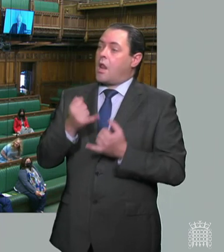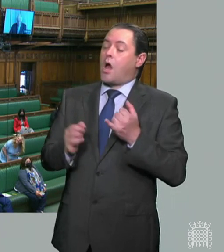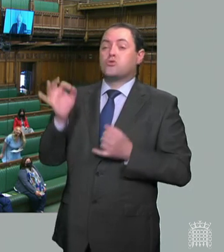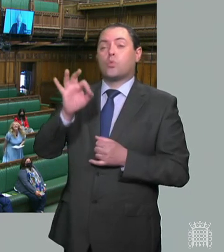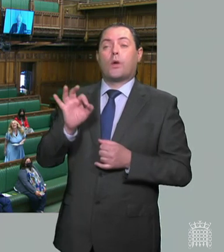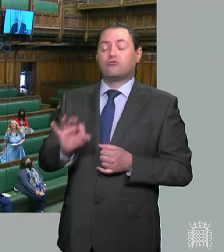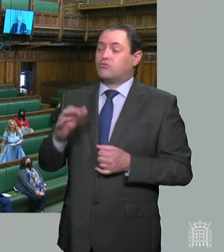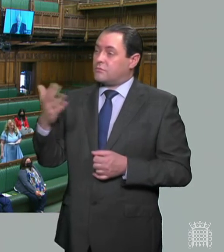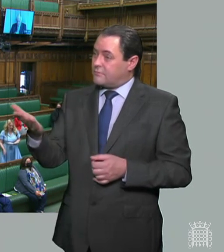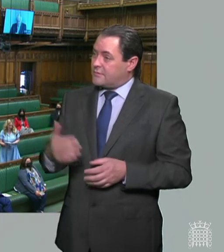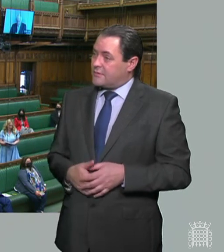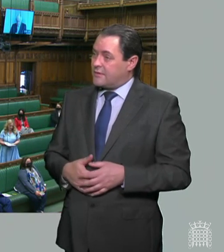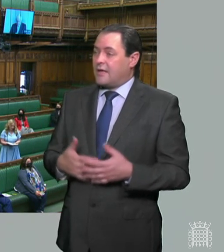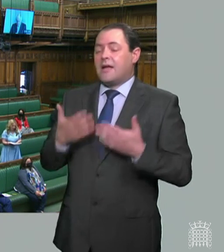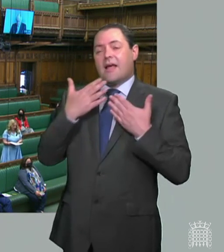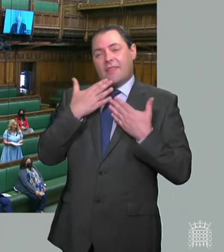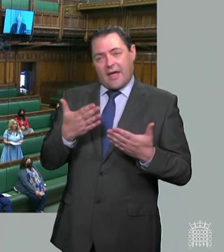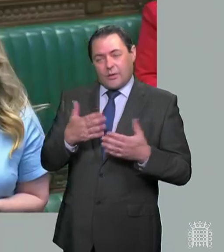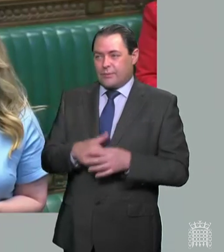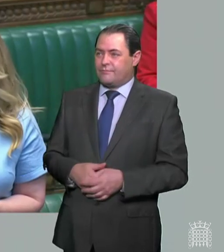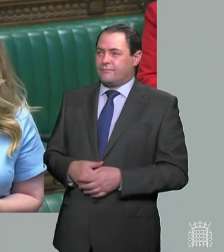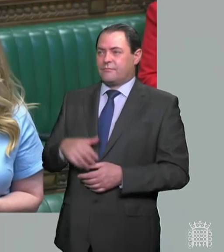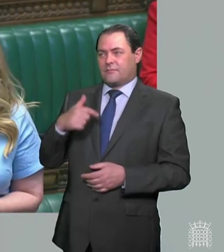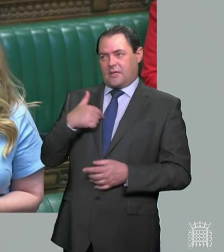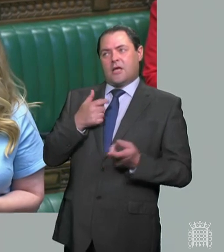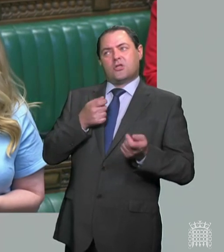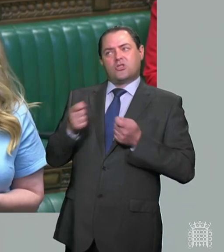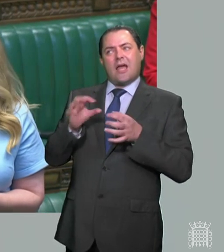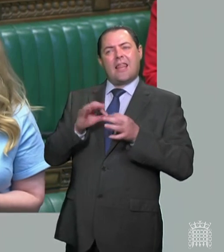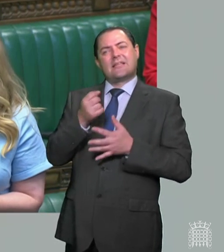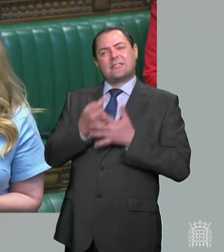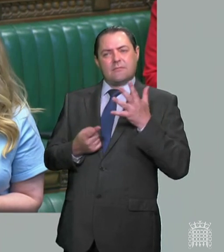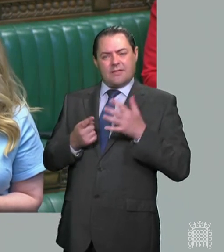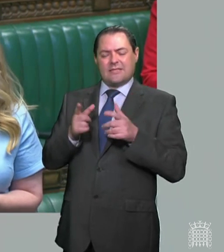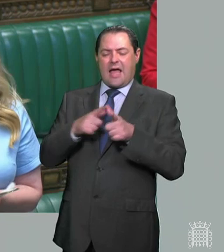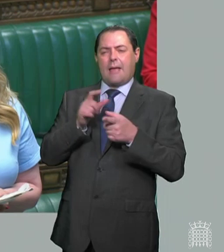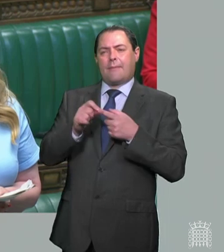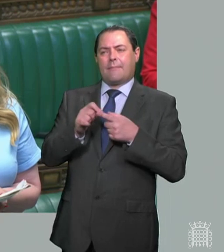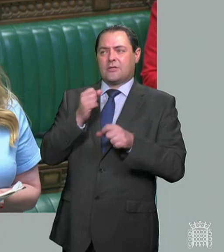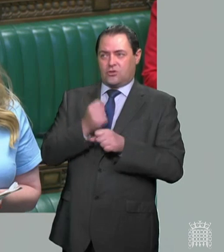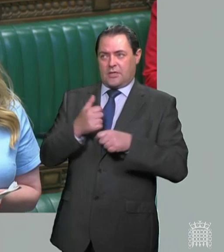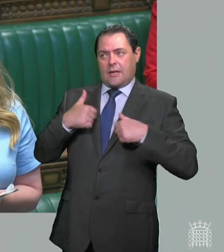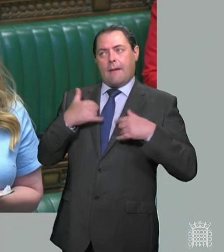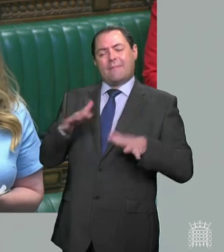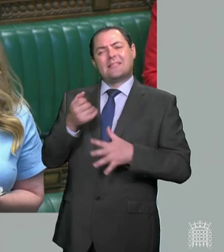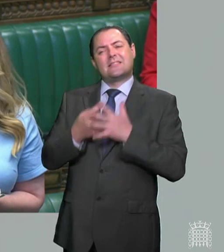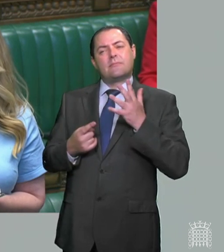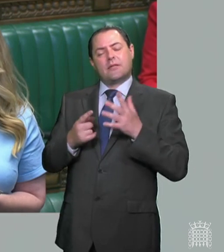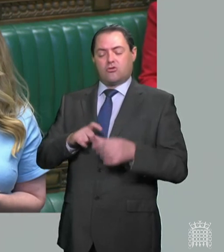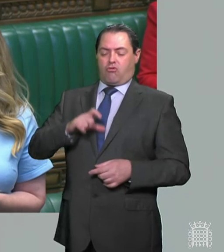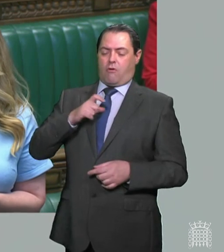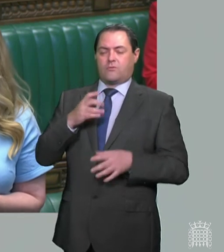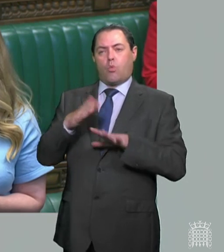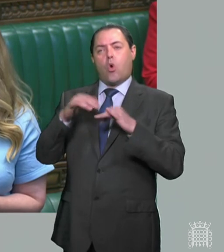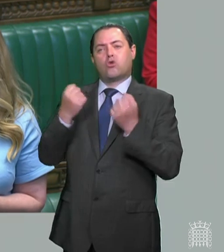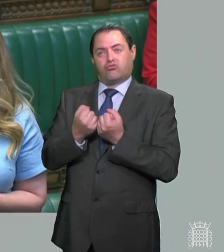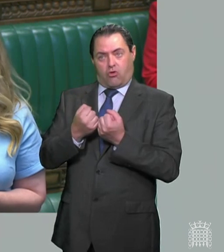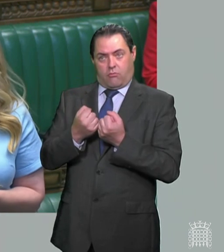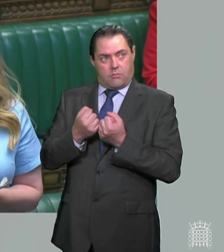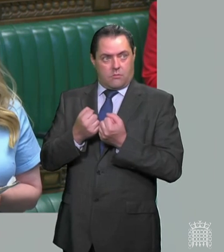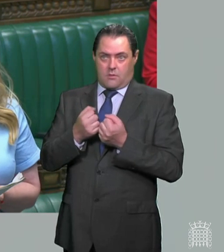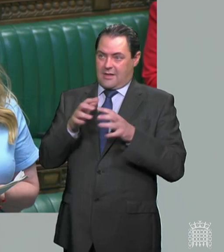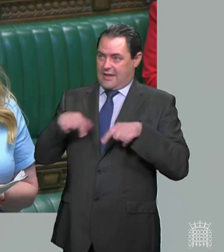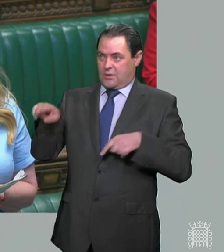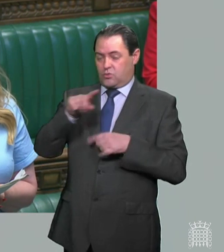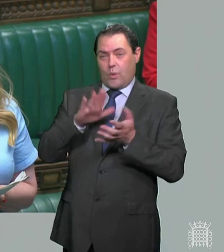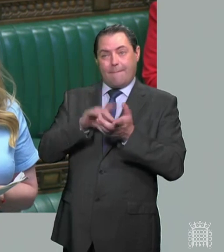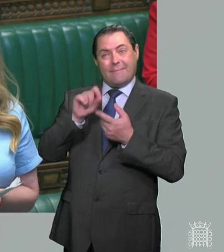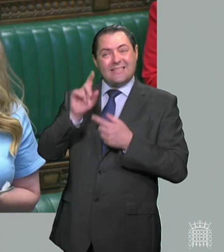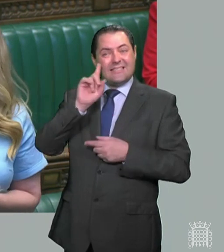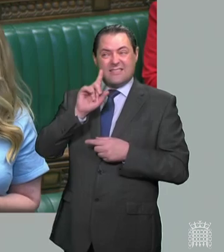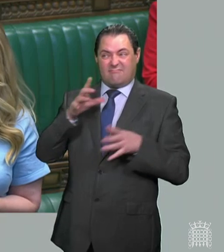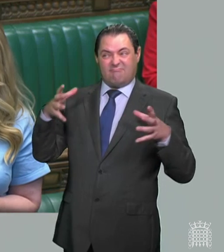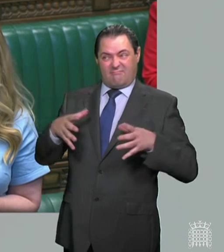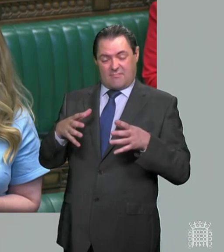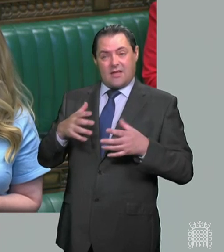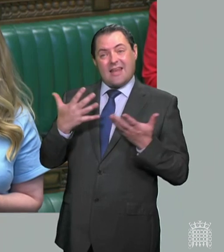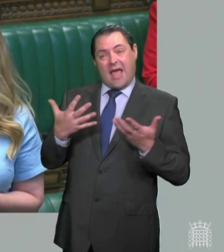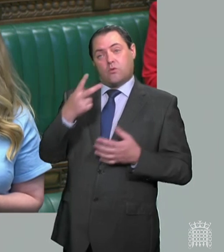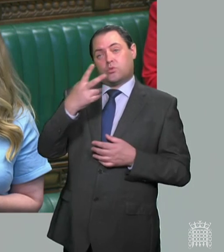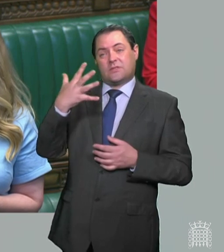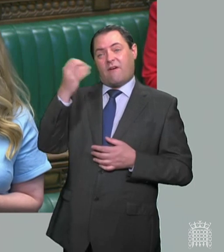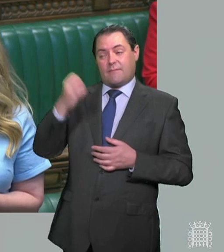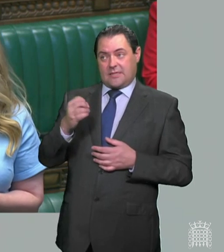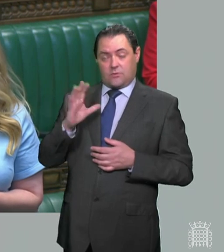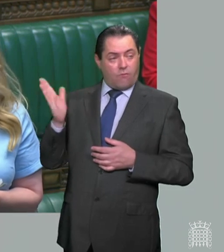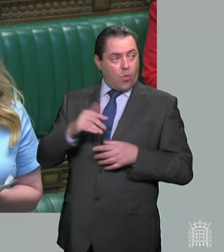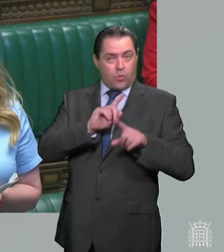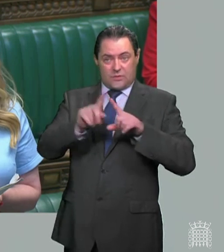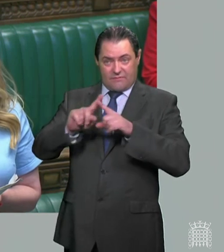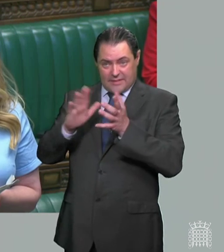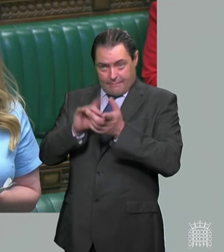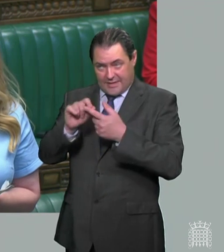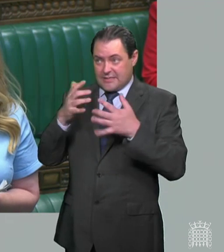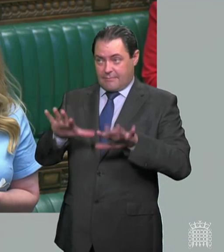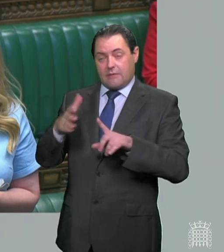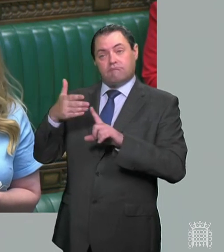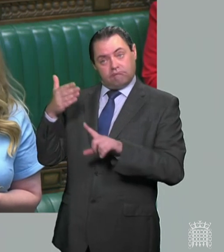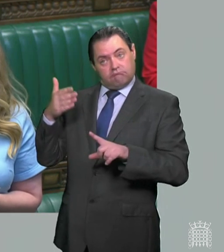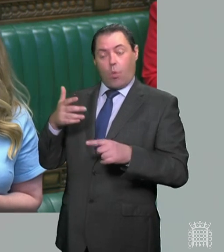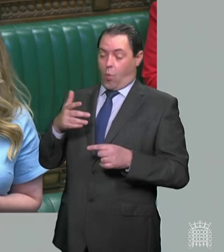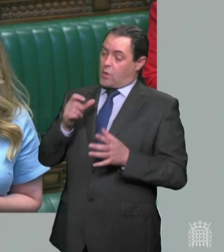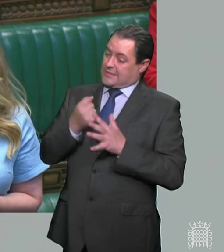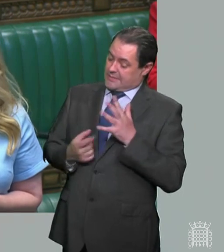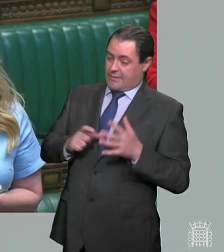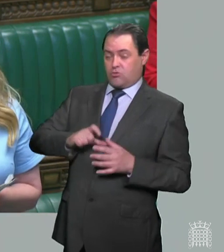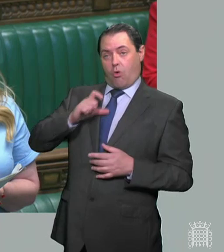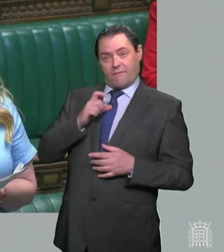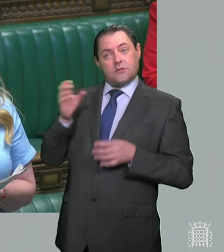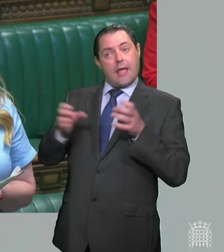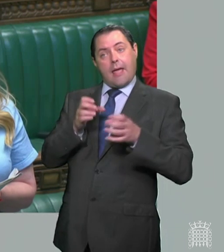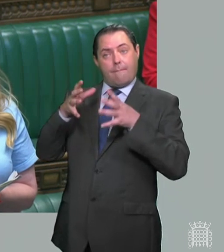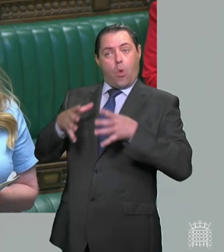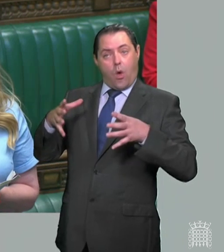As chair of the all-party parliamentary group for disability, I hosted a Disability Confident workshop for Members of Parliament, and I am delighted that we are now approaching 25% of cross- party MPs being accredited as disability confident employers.